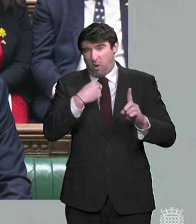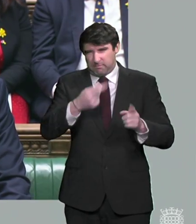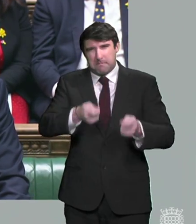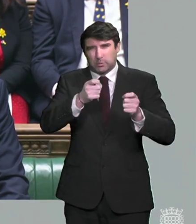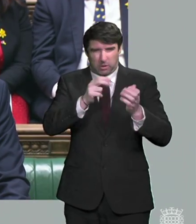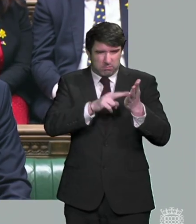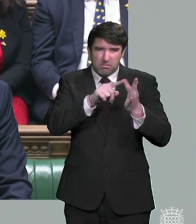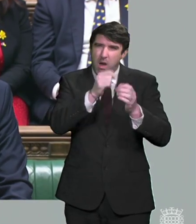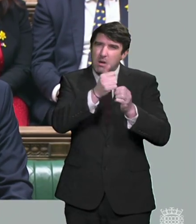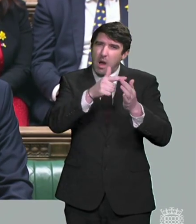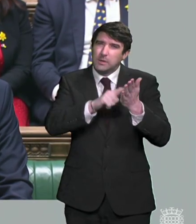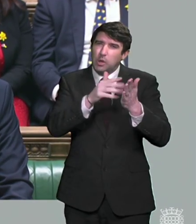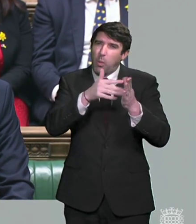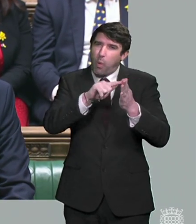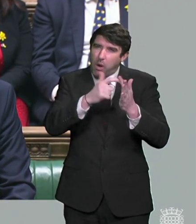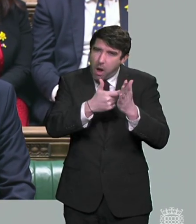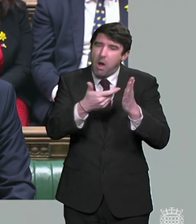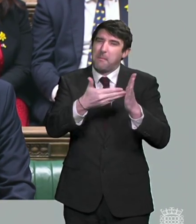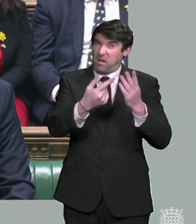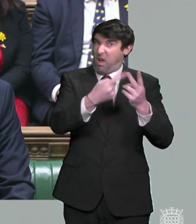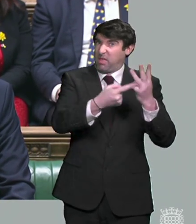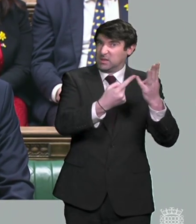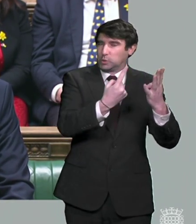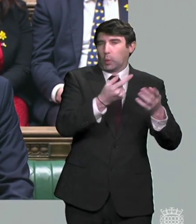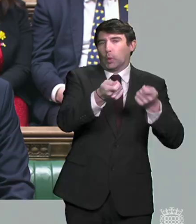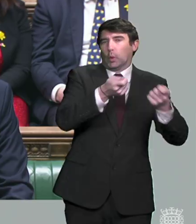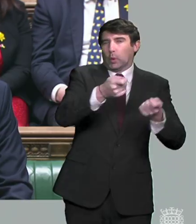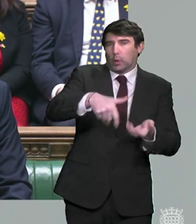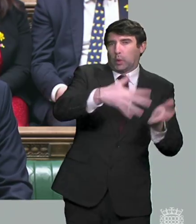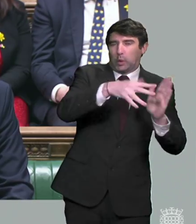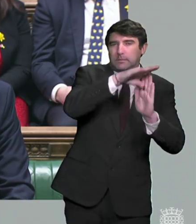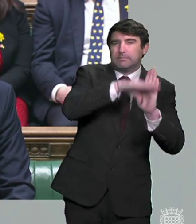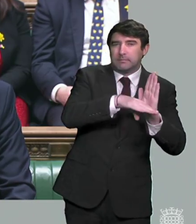The UK Government, and I am sure the Welsh Government, were appalled by the allegations.